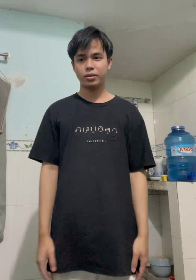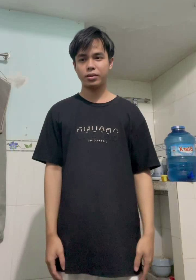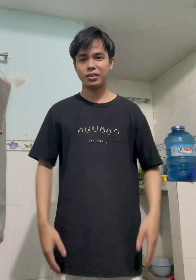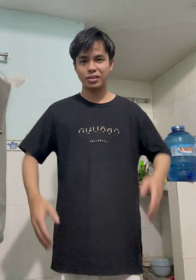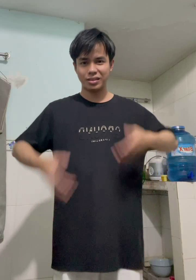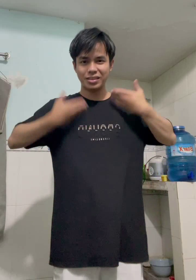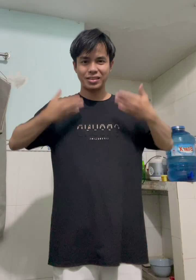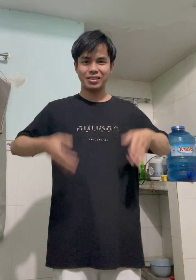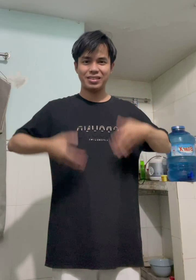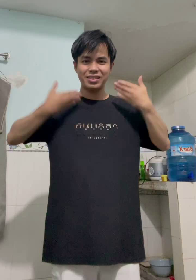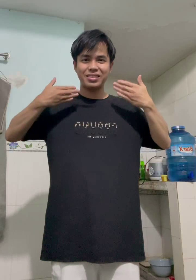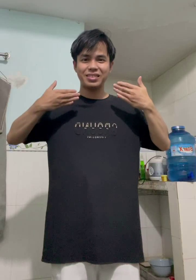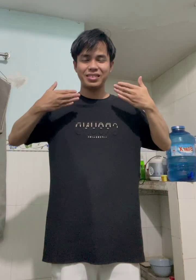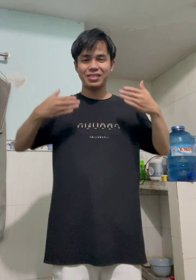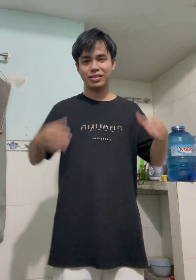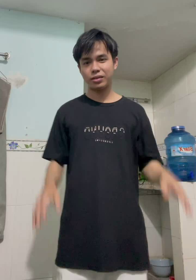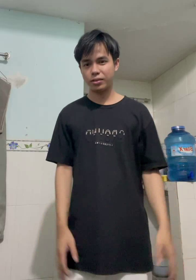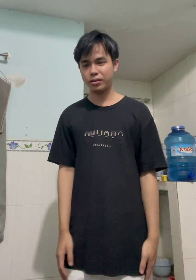vui ve